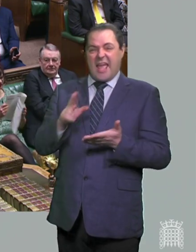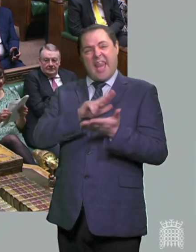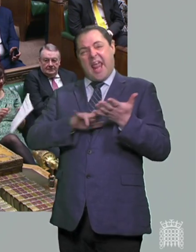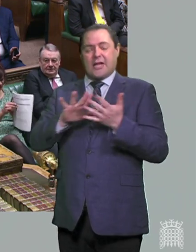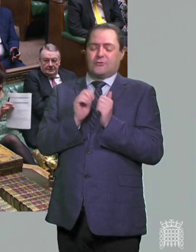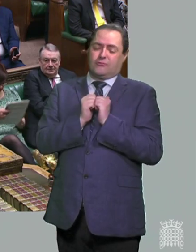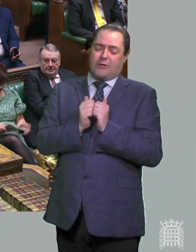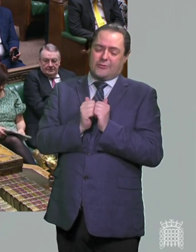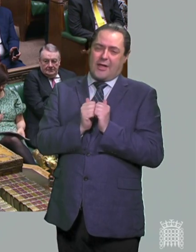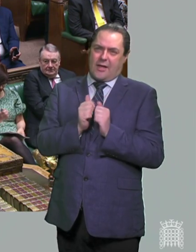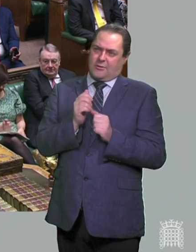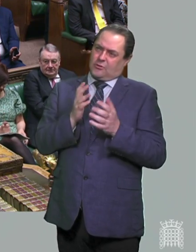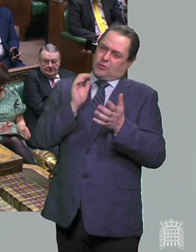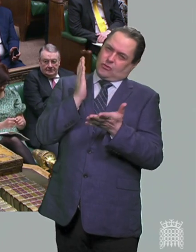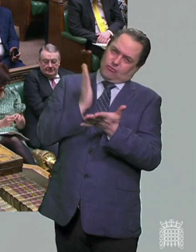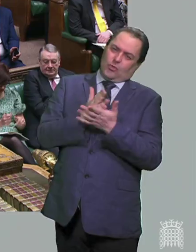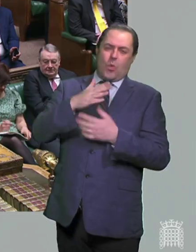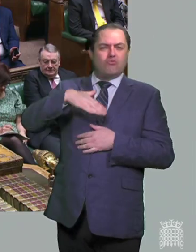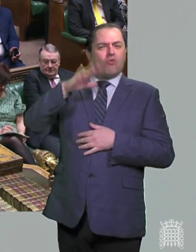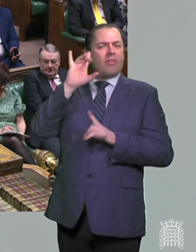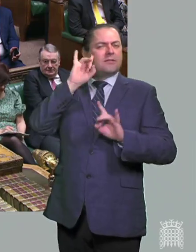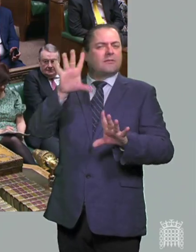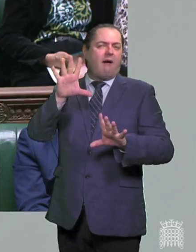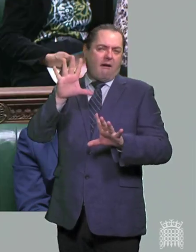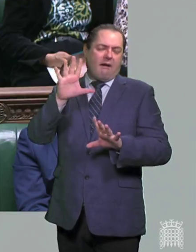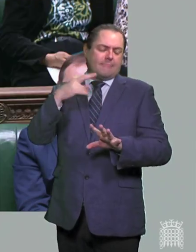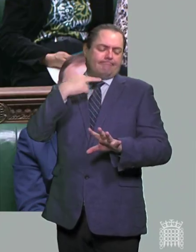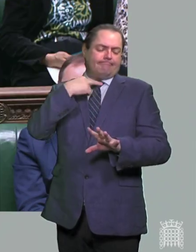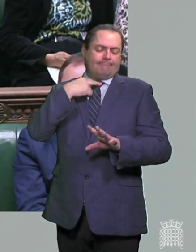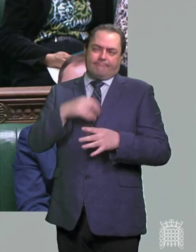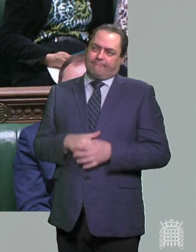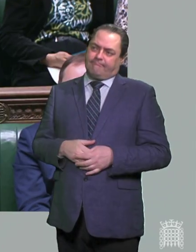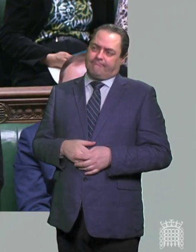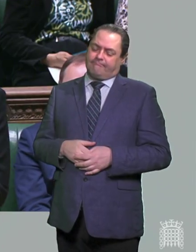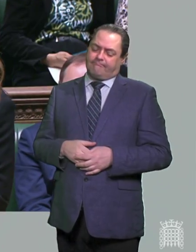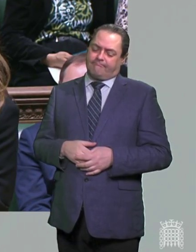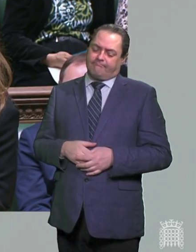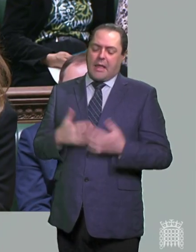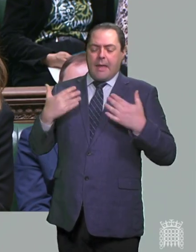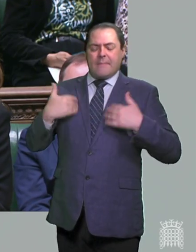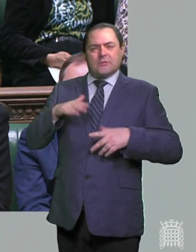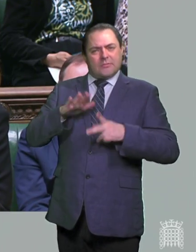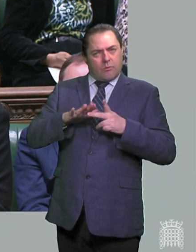He was a national treasure and a true northern star, and he will be greatly missed.